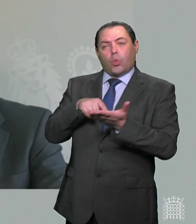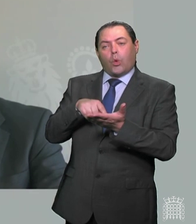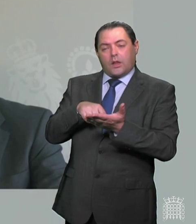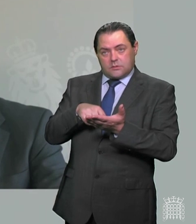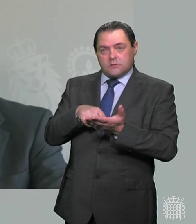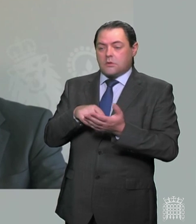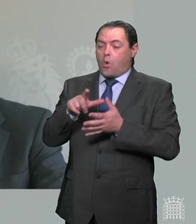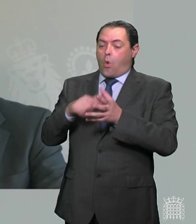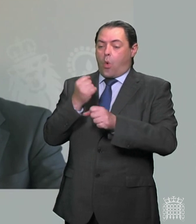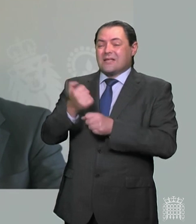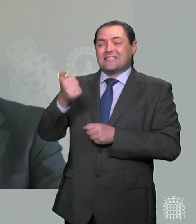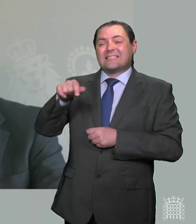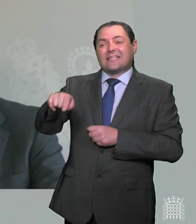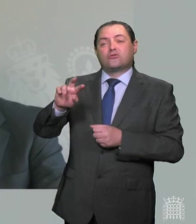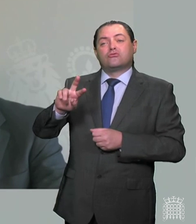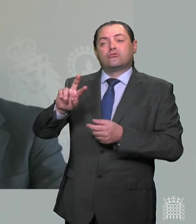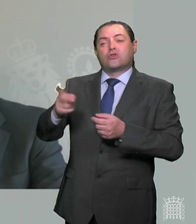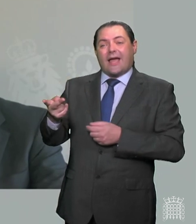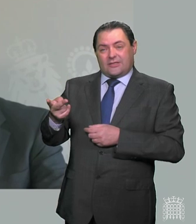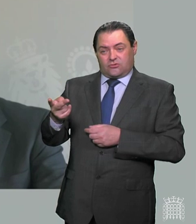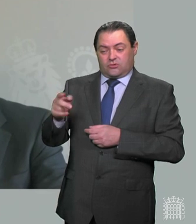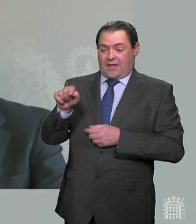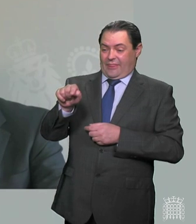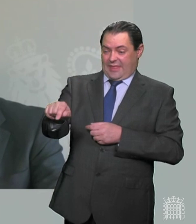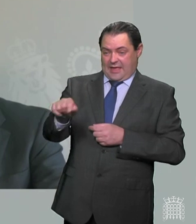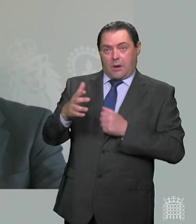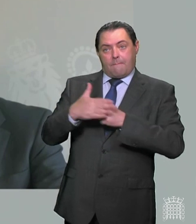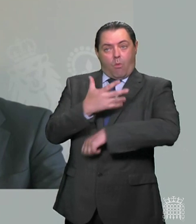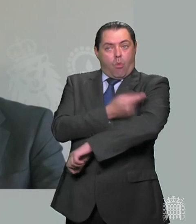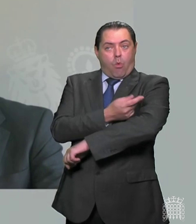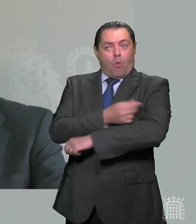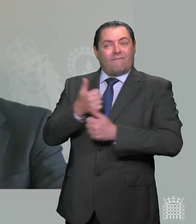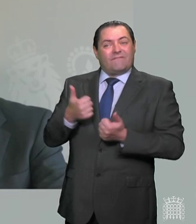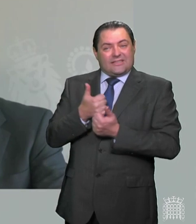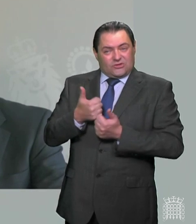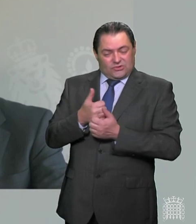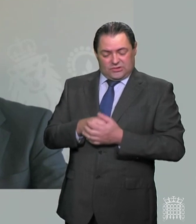We are changing it on 16 August, by which time we will have vaccinated many more people.